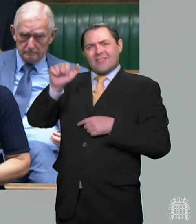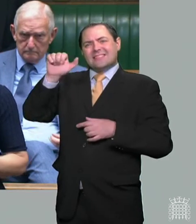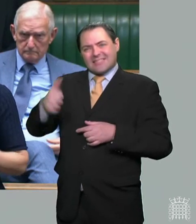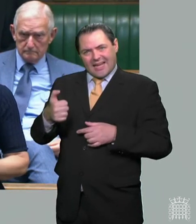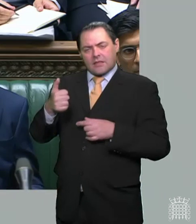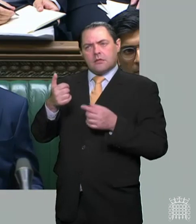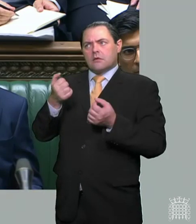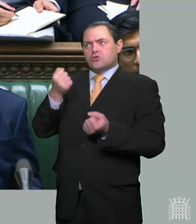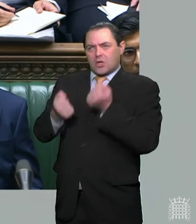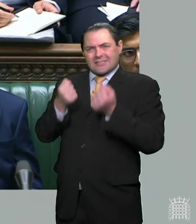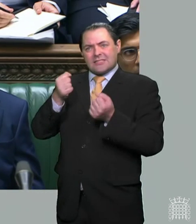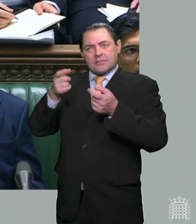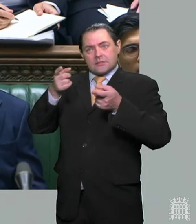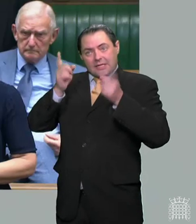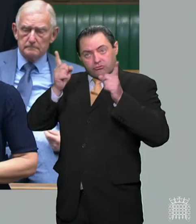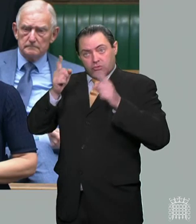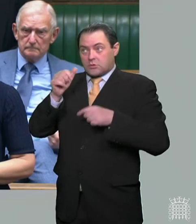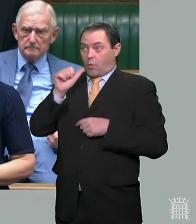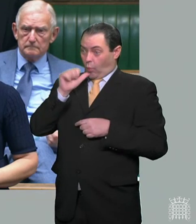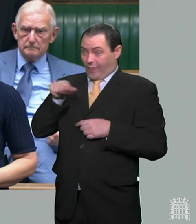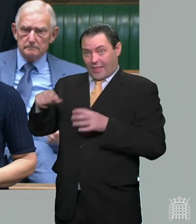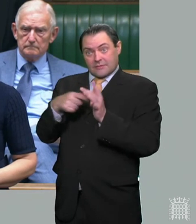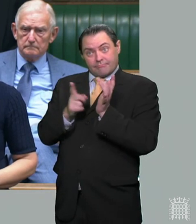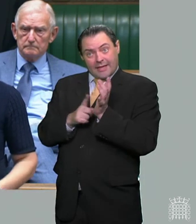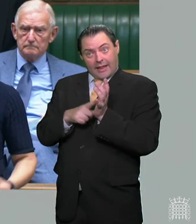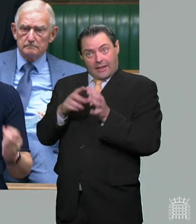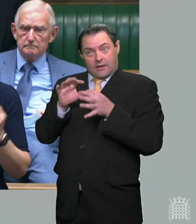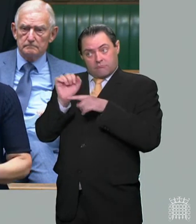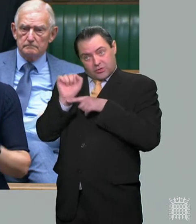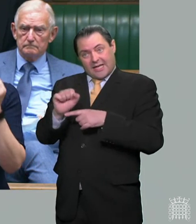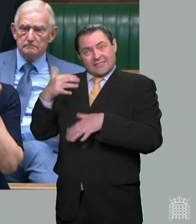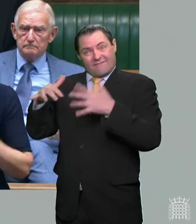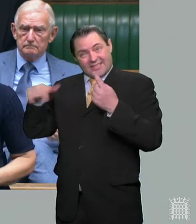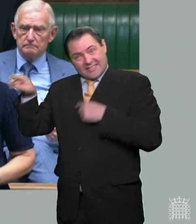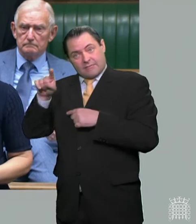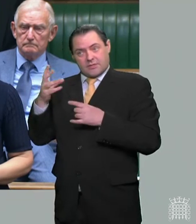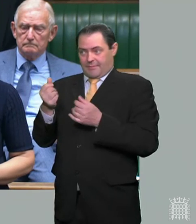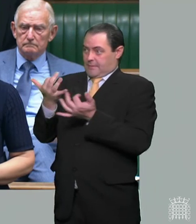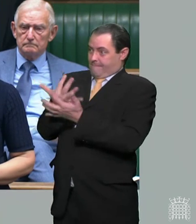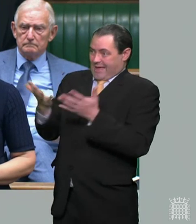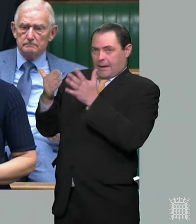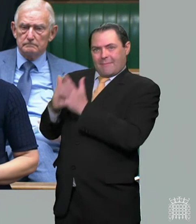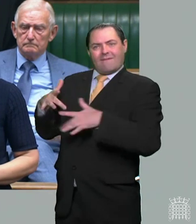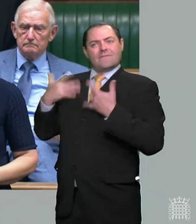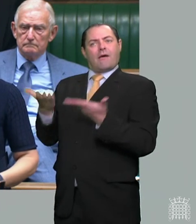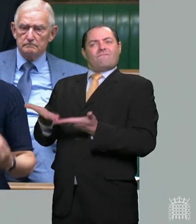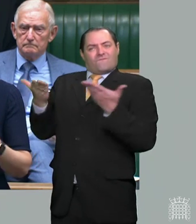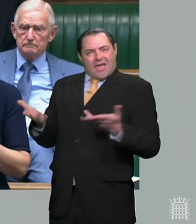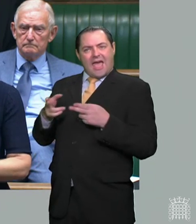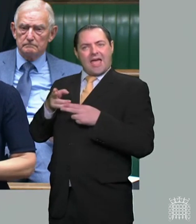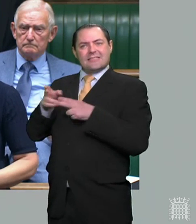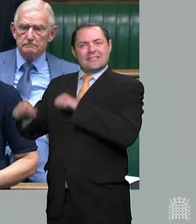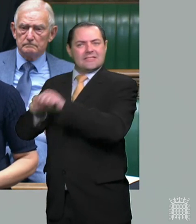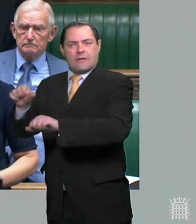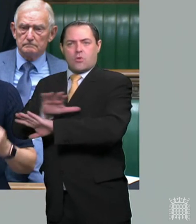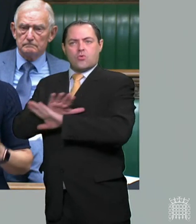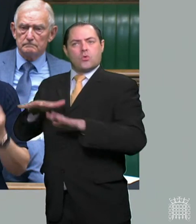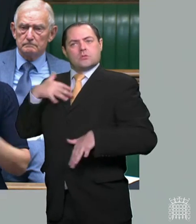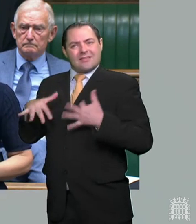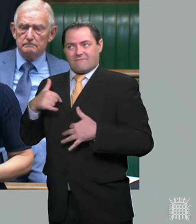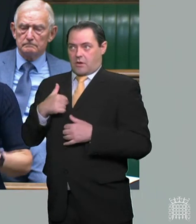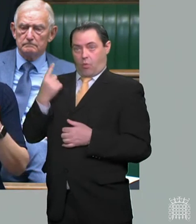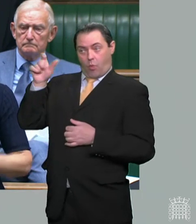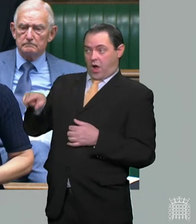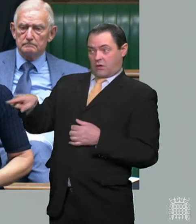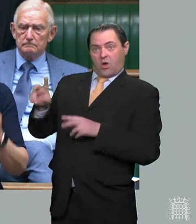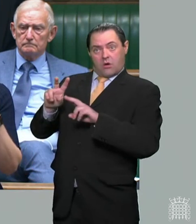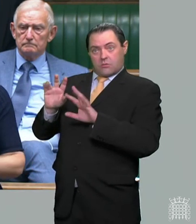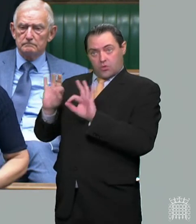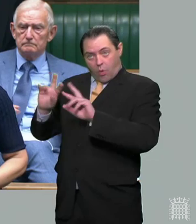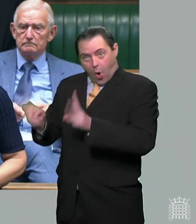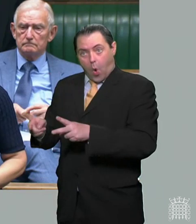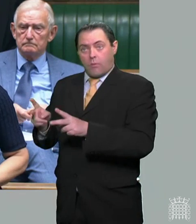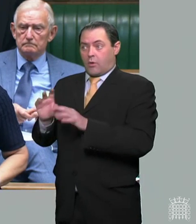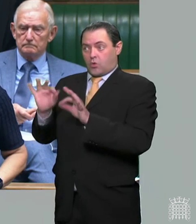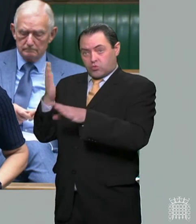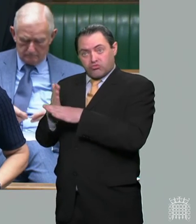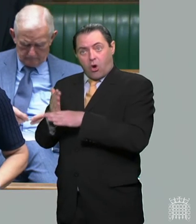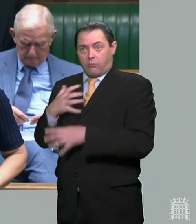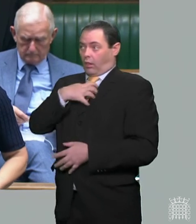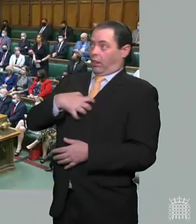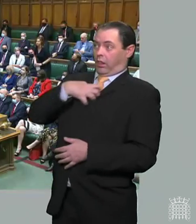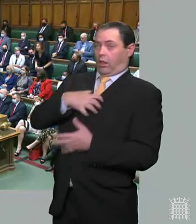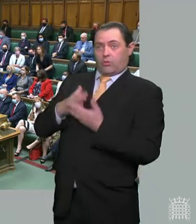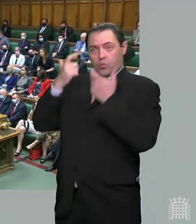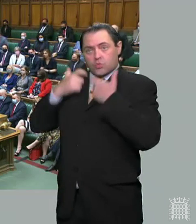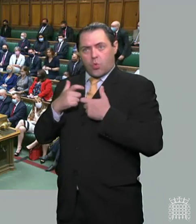Will he commit here today to delivering that long-overdue victims Bill and bringing justice to millions of victims across the country, including my constituent who was left homeless, jobless and traumatised through the court system?